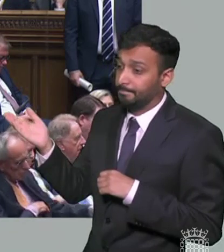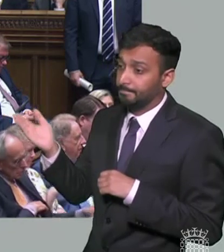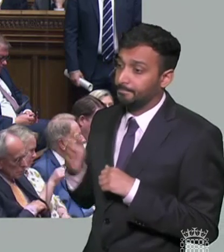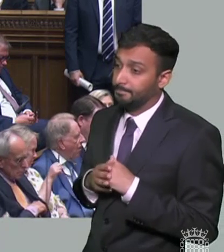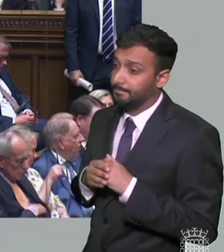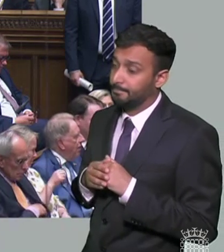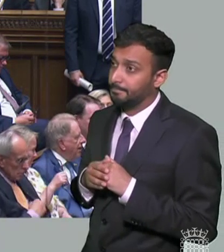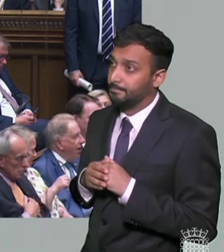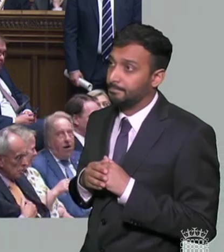I call Peter Aldous.